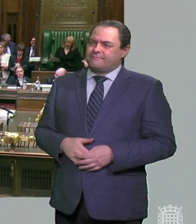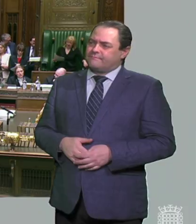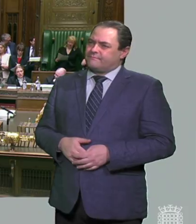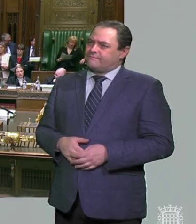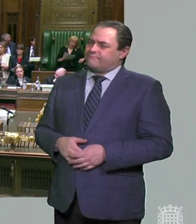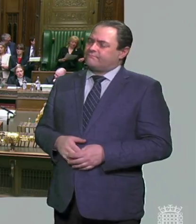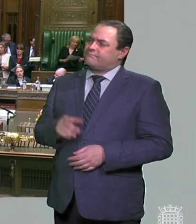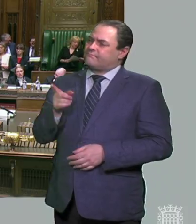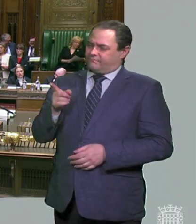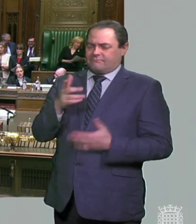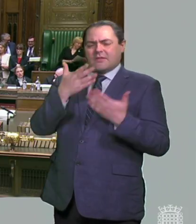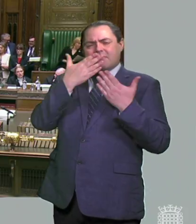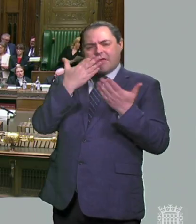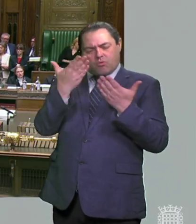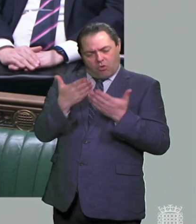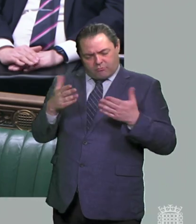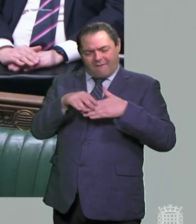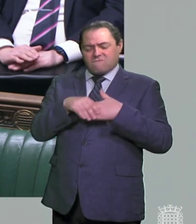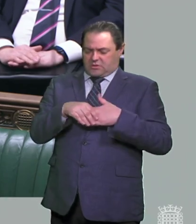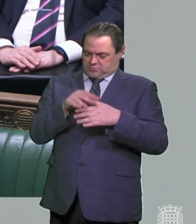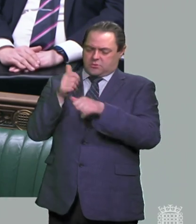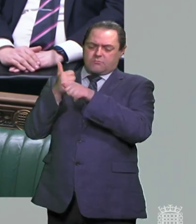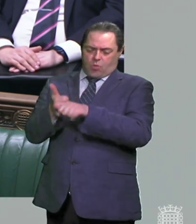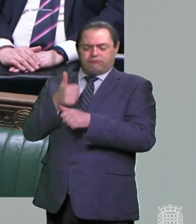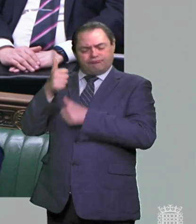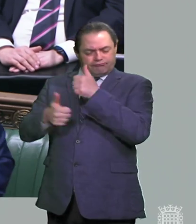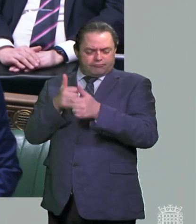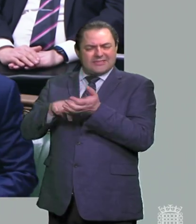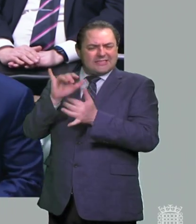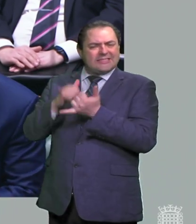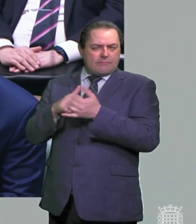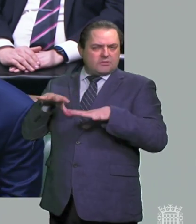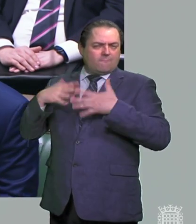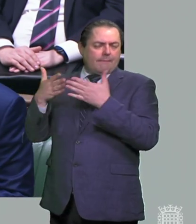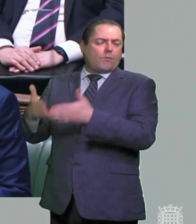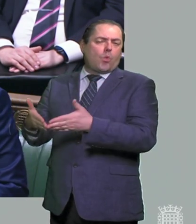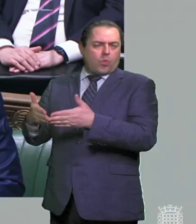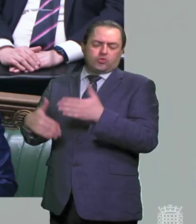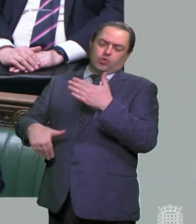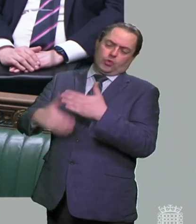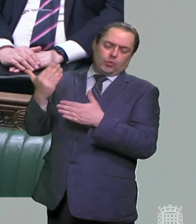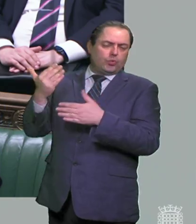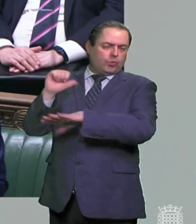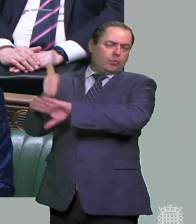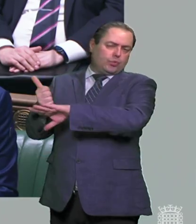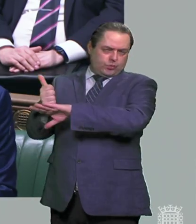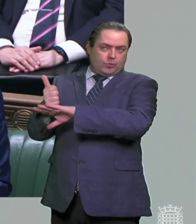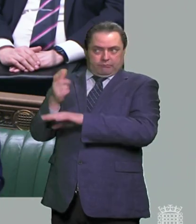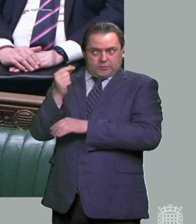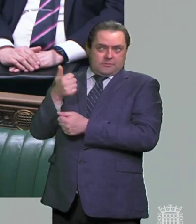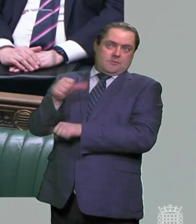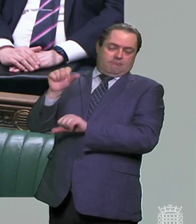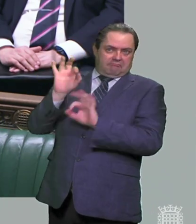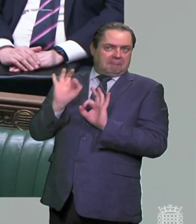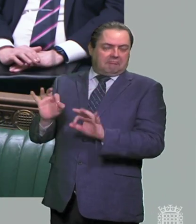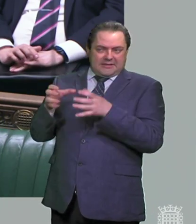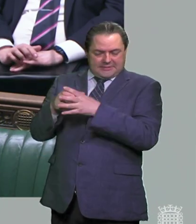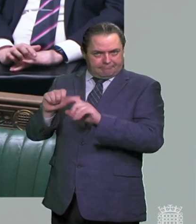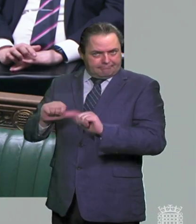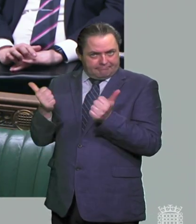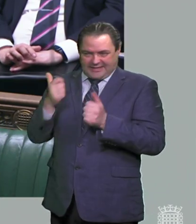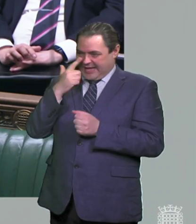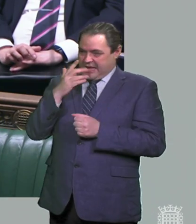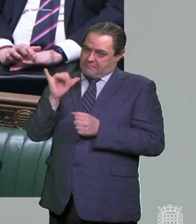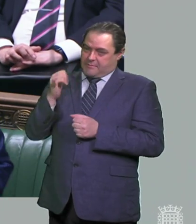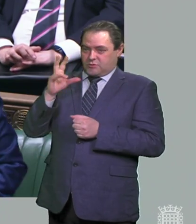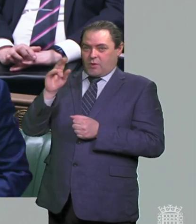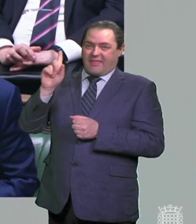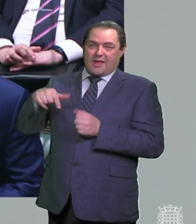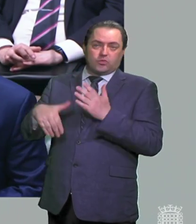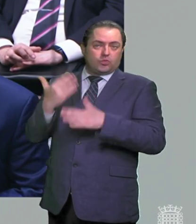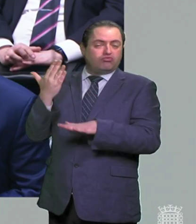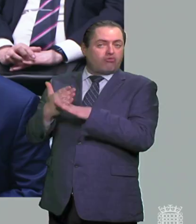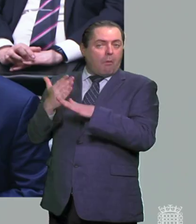I thank my honourable Friend. I certainly do support and pay tribute to all those who have made the new Thames freeport possible, with its potential to deliver over 12,000 new jobs.